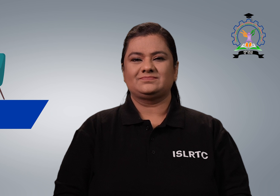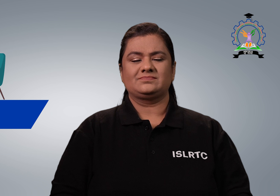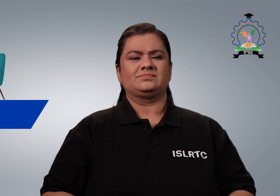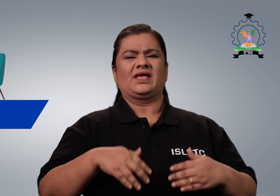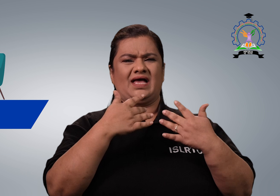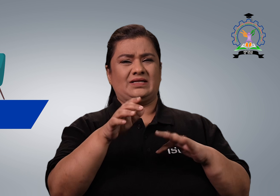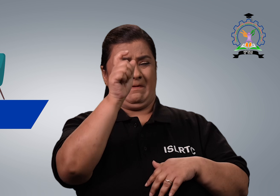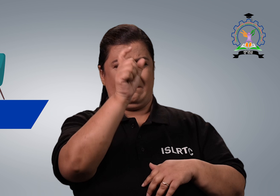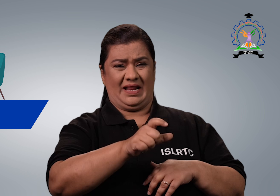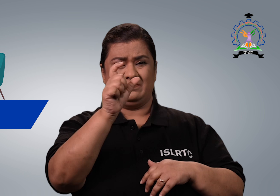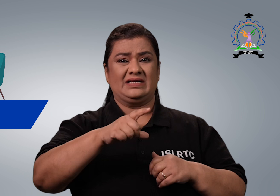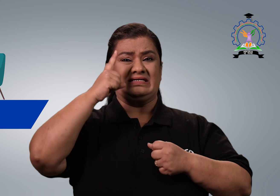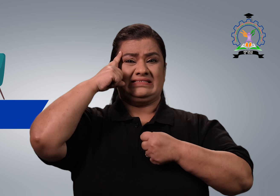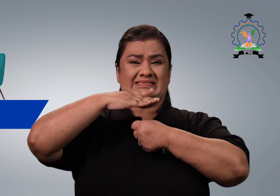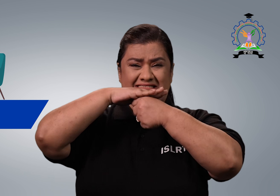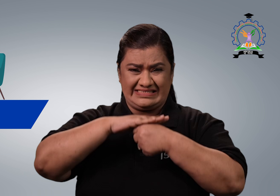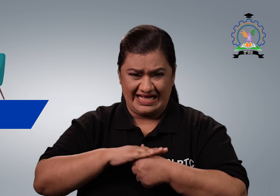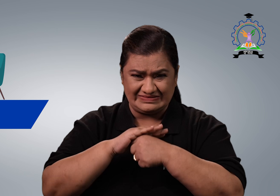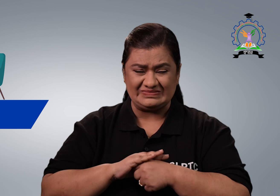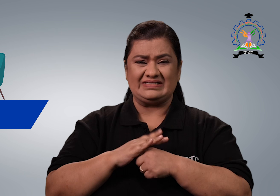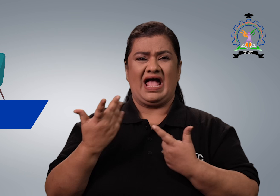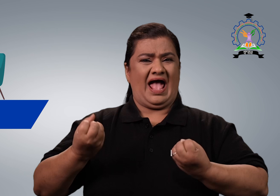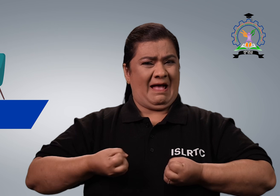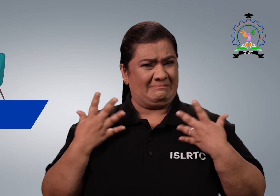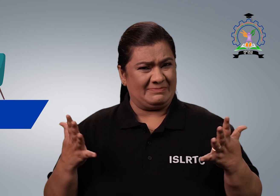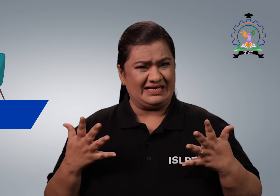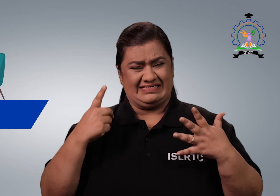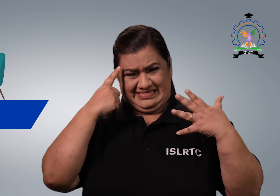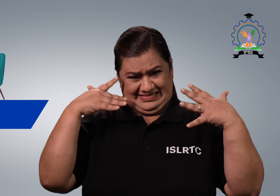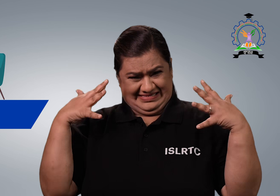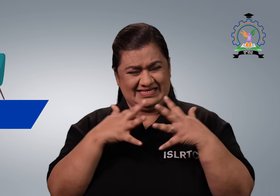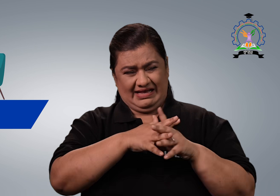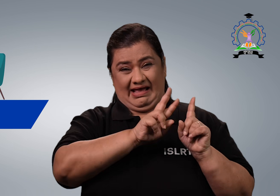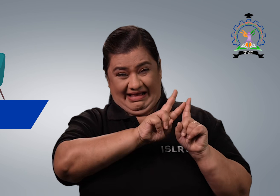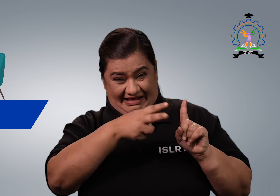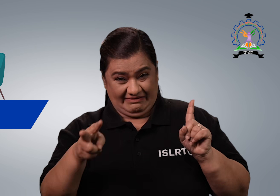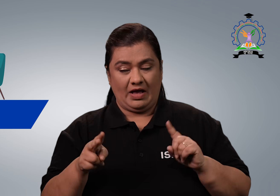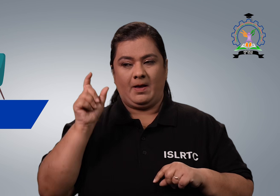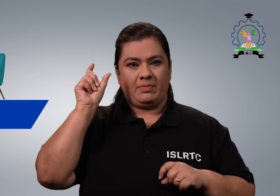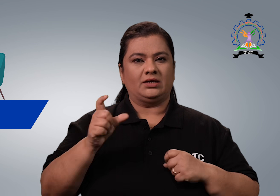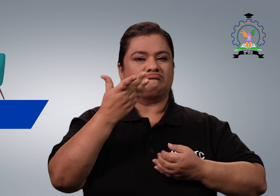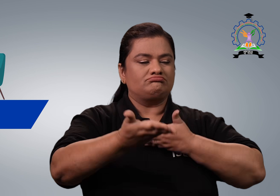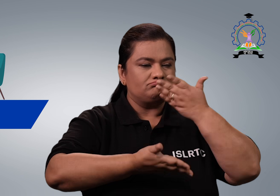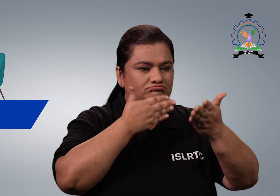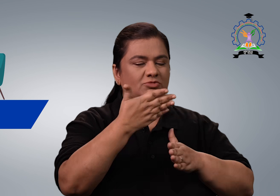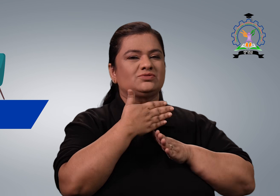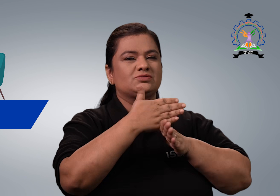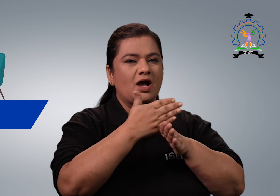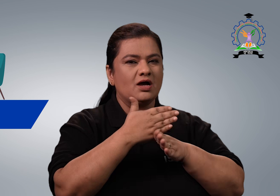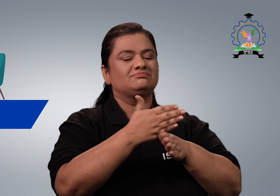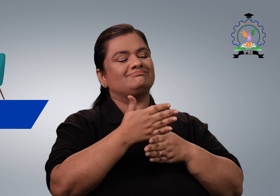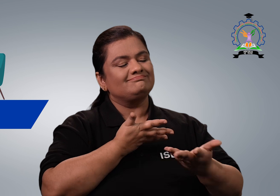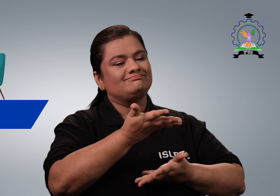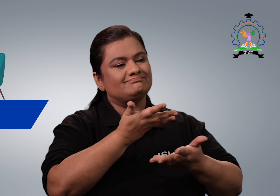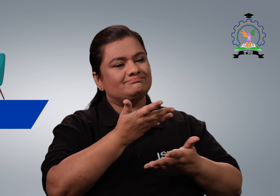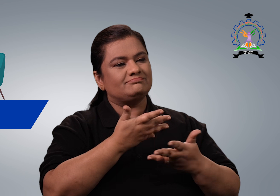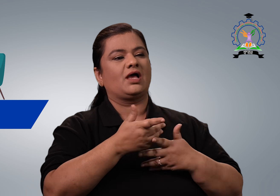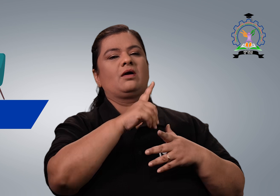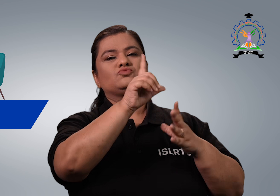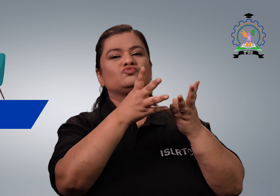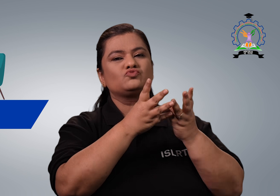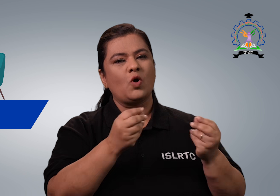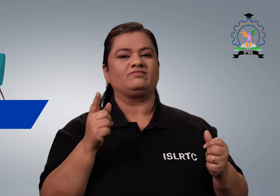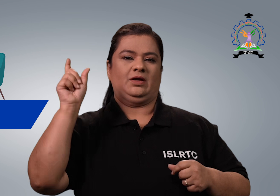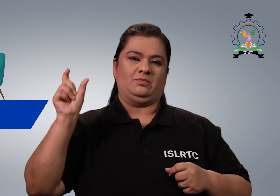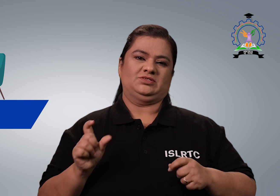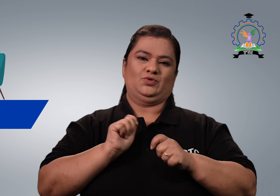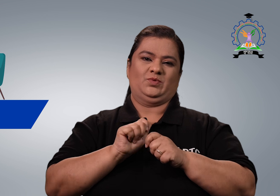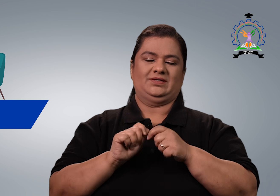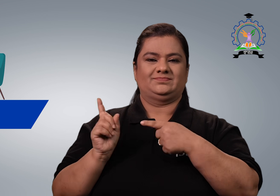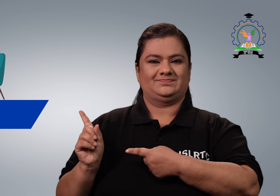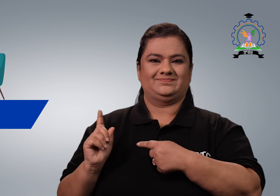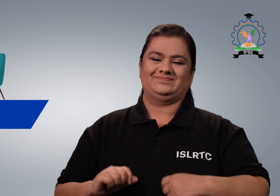A person trained to give guidance on psychological problems like stress, depression, etc.